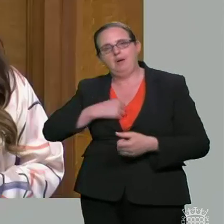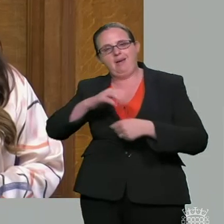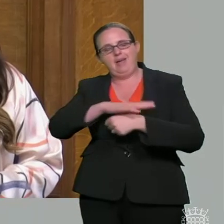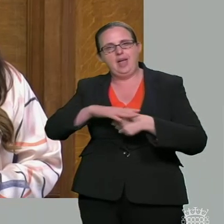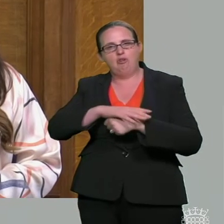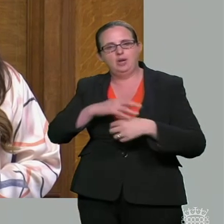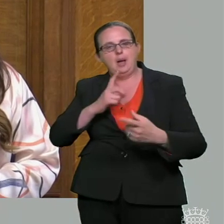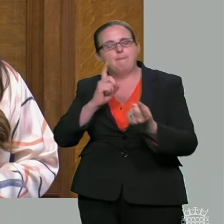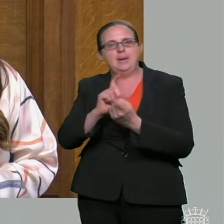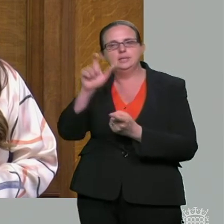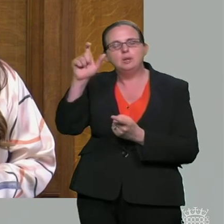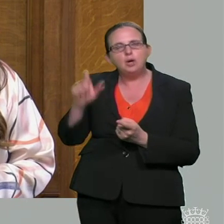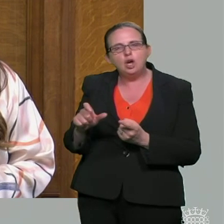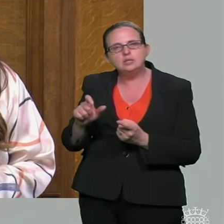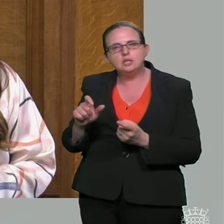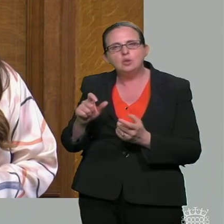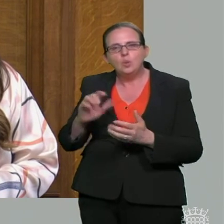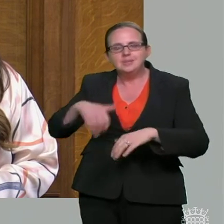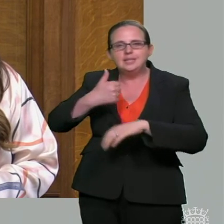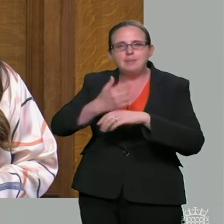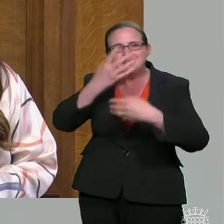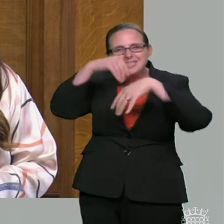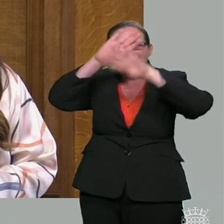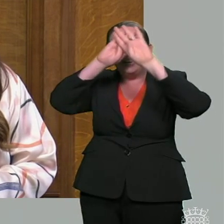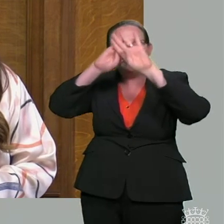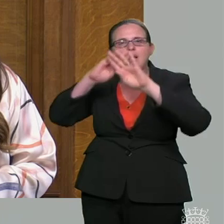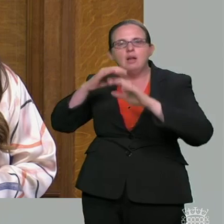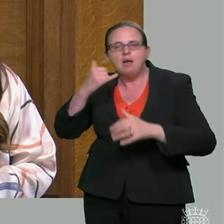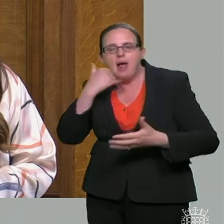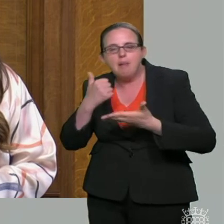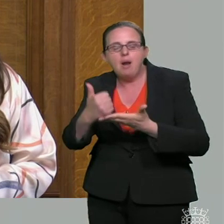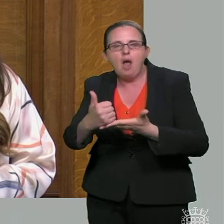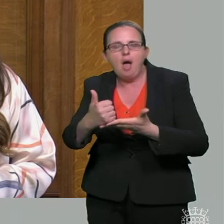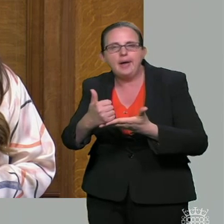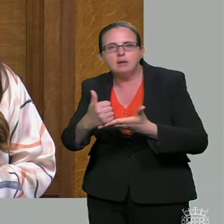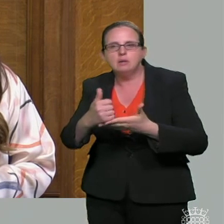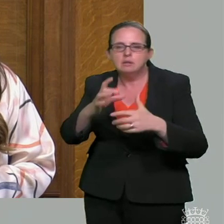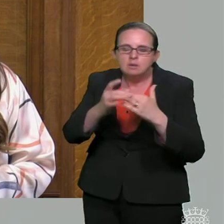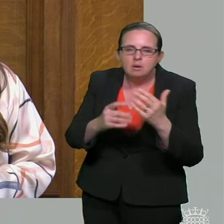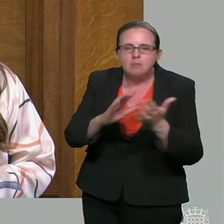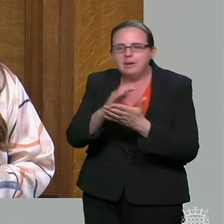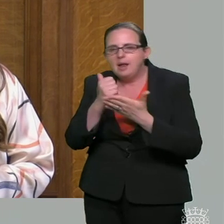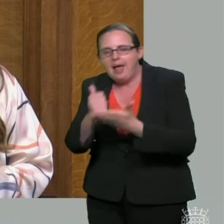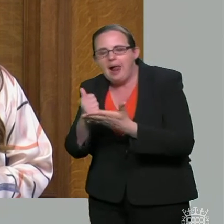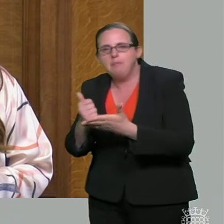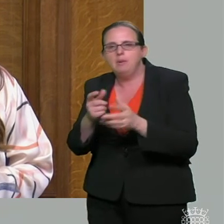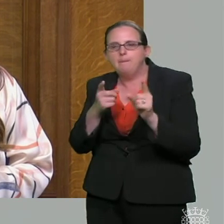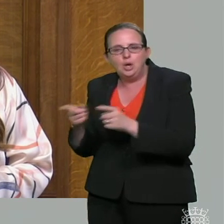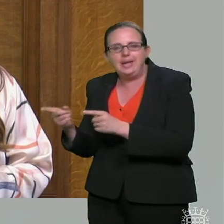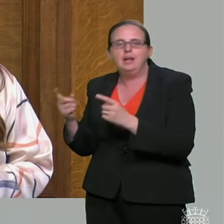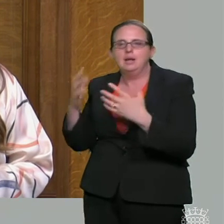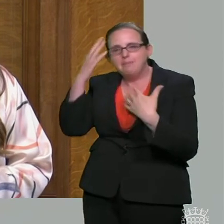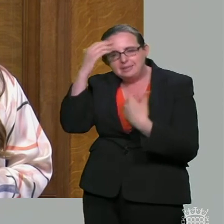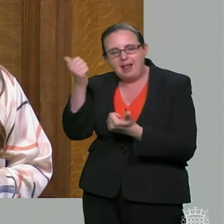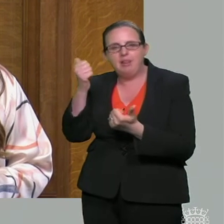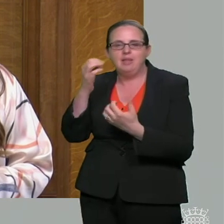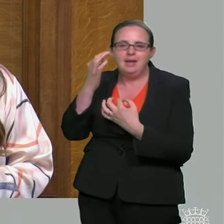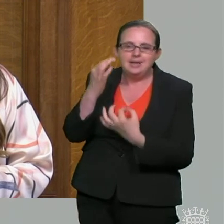I went to hear about the fantastic work that it has done over the years, supporting the community with advice on issues such as hate crime, domestic violence, bullying, mental health, addiction and more.